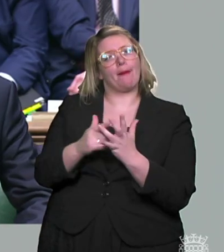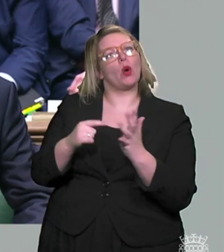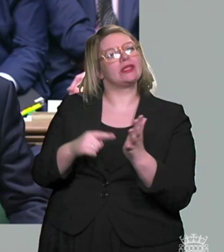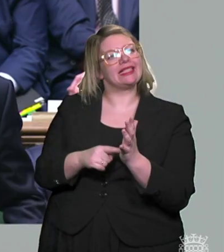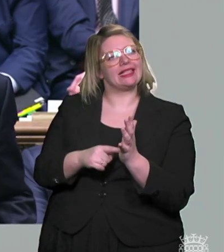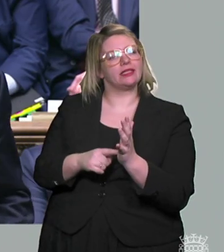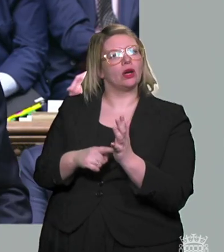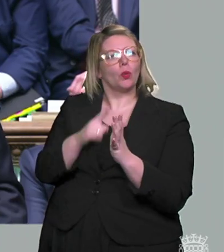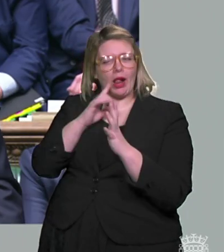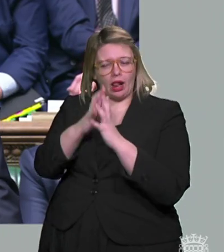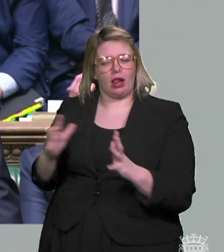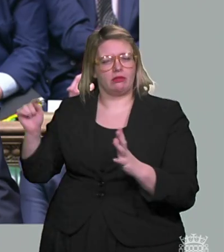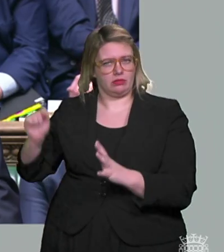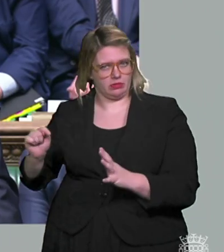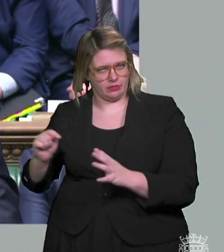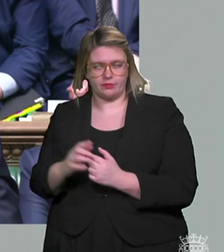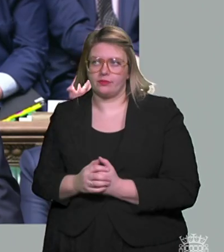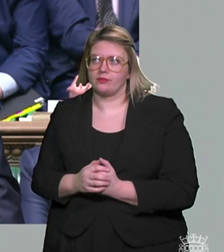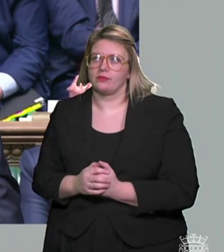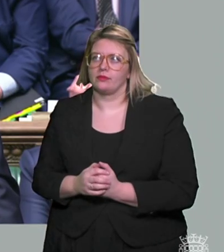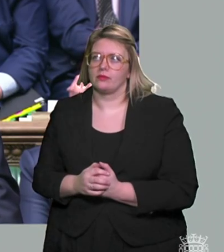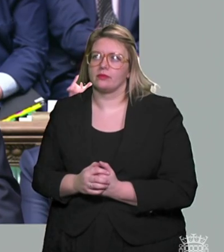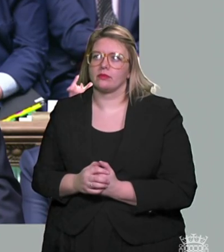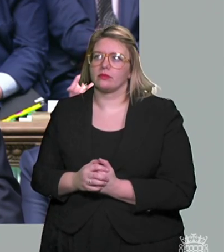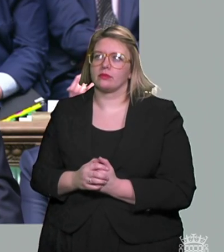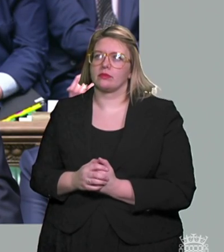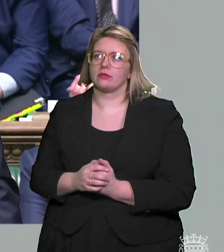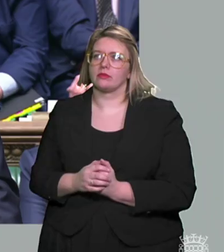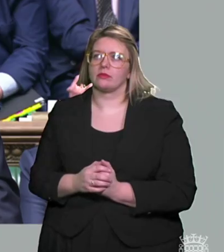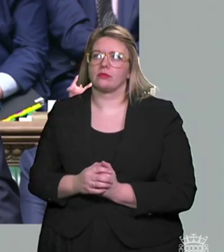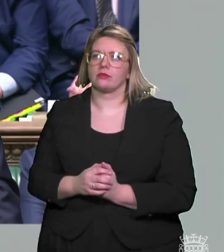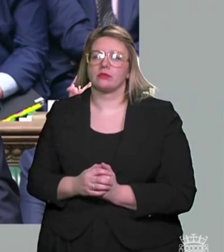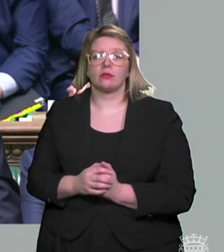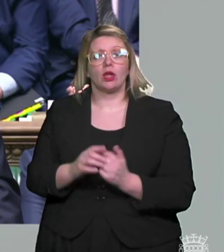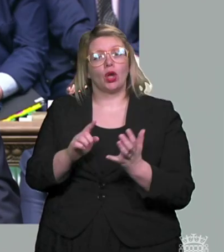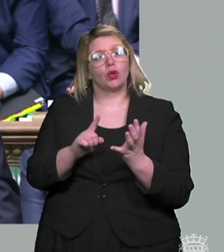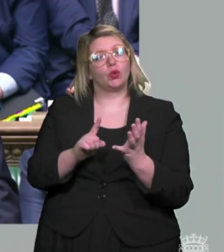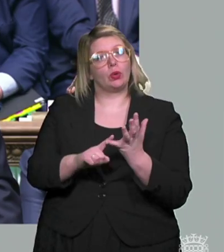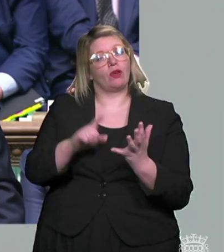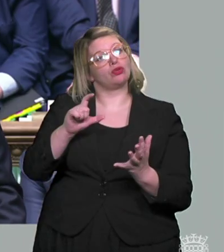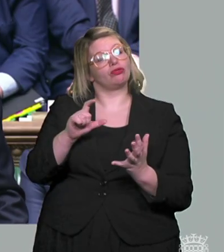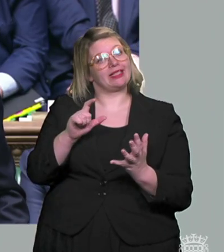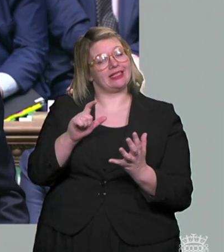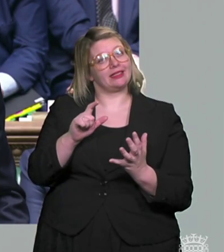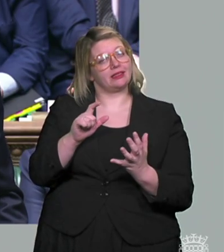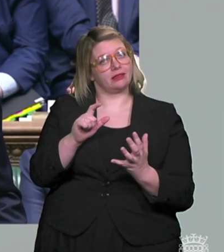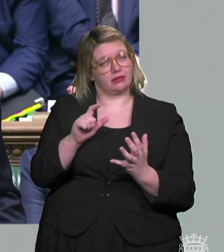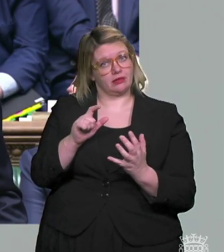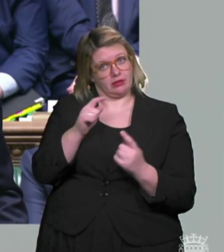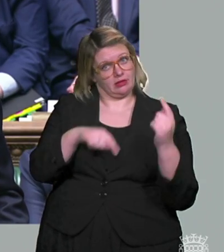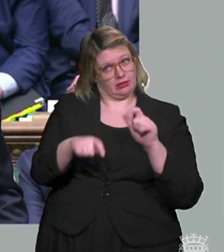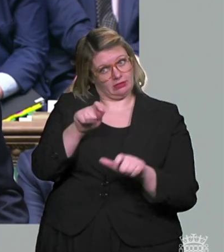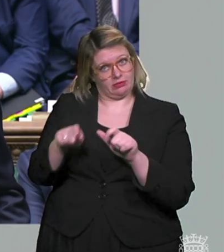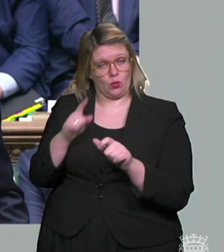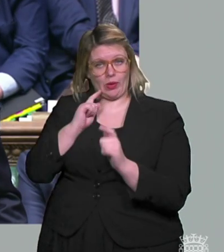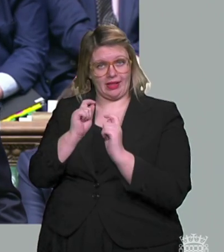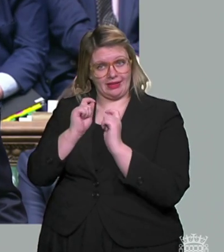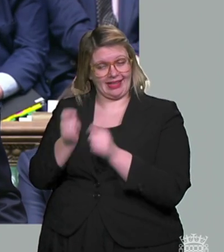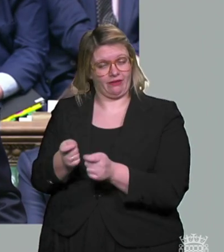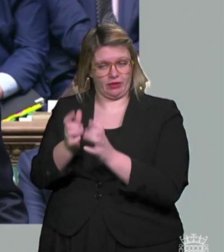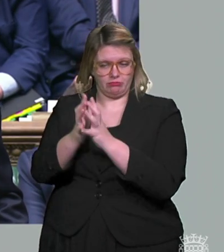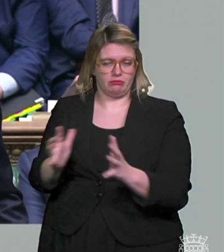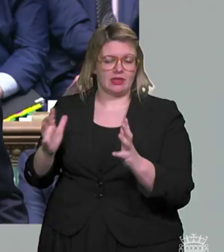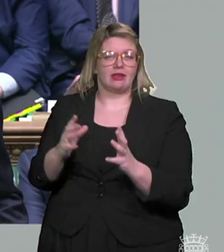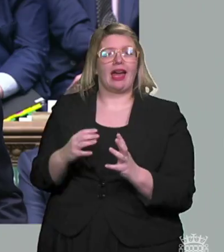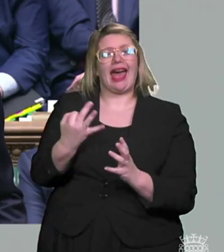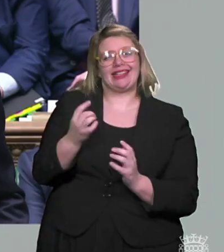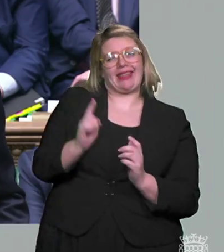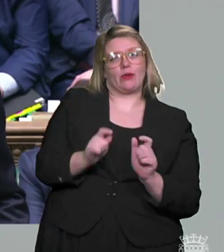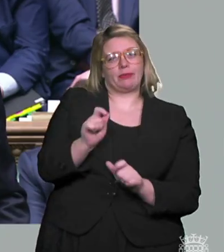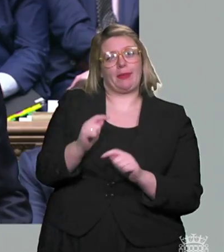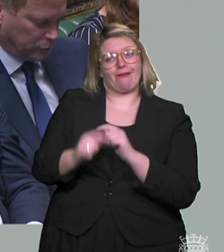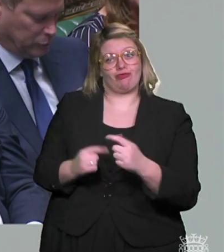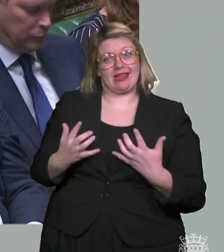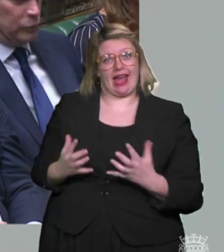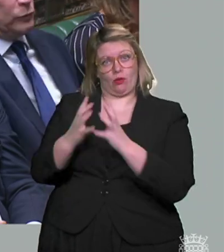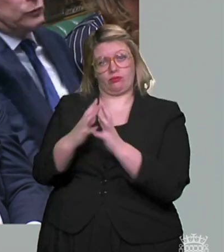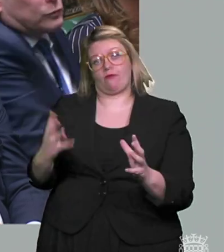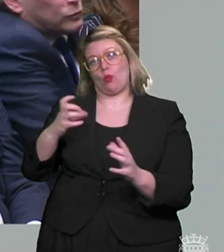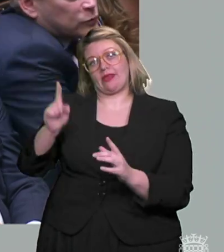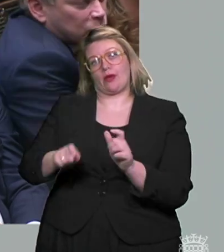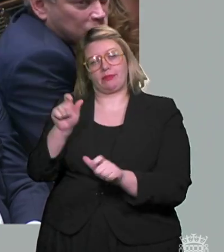It will also increase by fivefold the number of 50-plus universal credit claimants who receive mid-life MOTs from 8,000 to 40,000 a year.